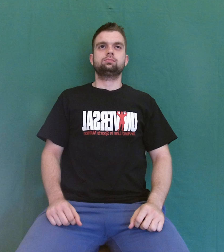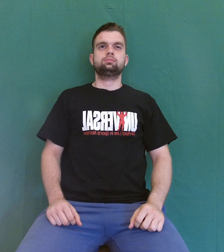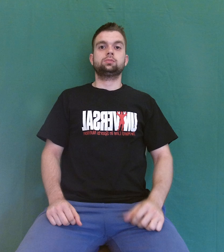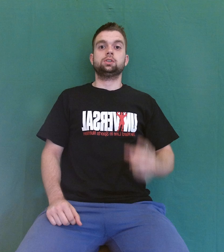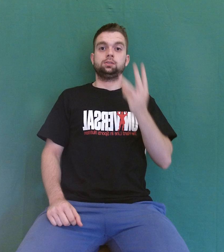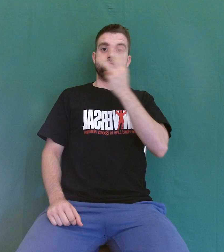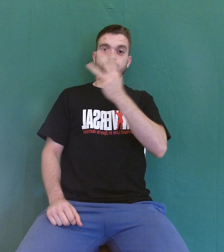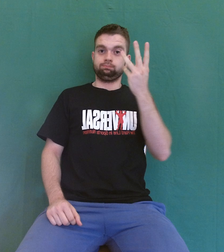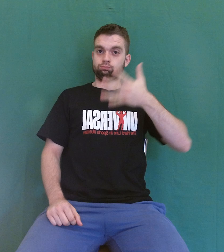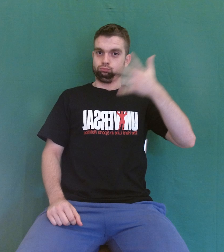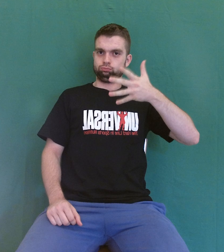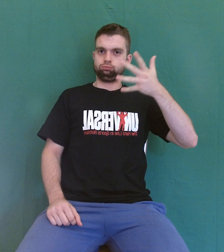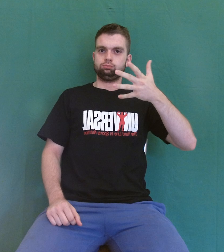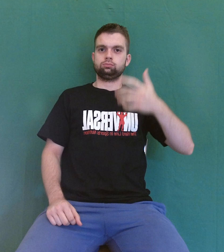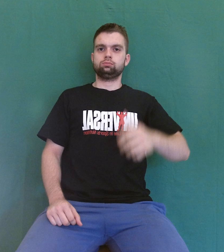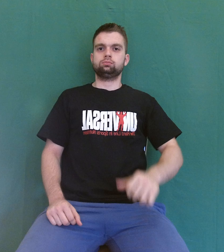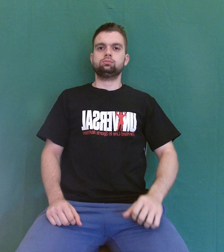33 ΧΡΟΝΩΝ